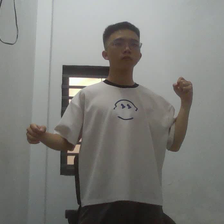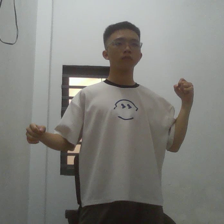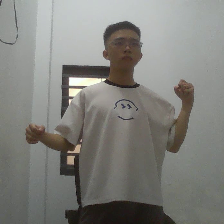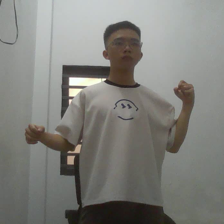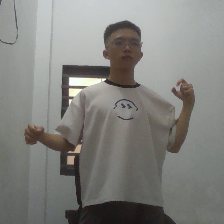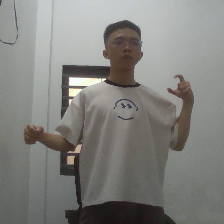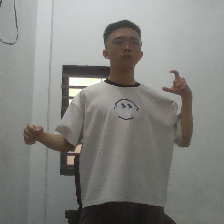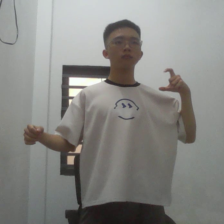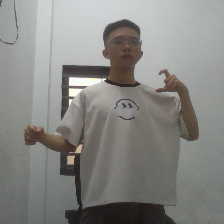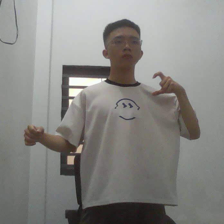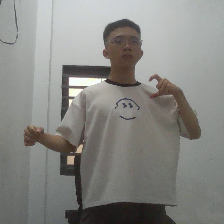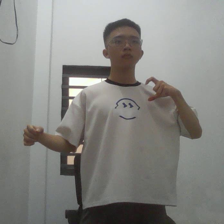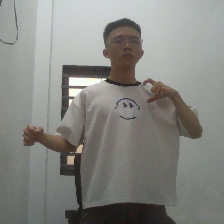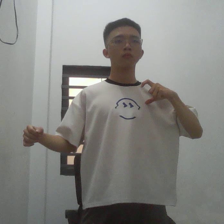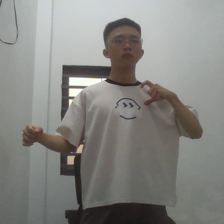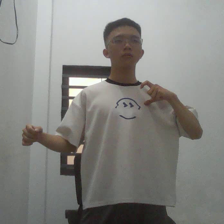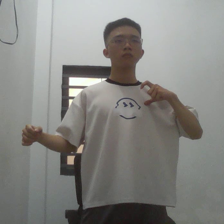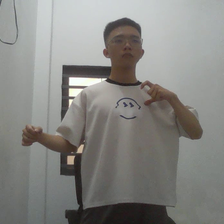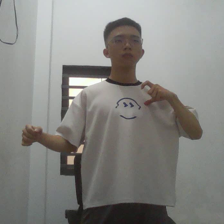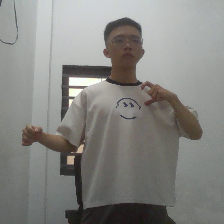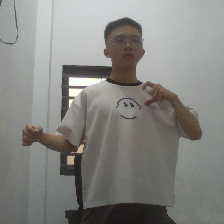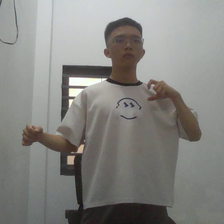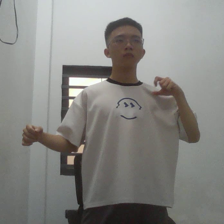giau co